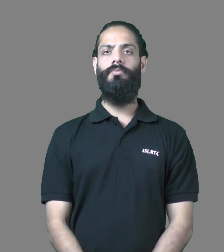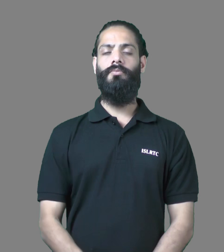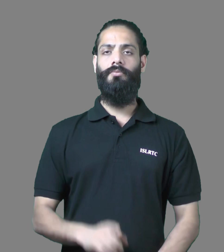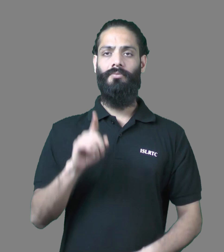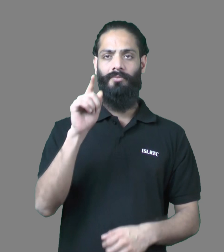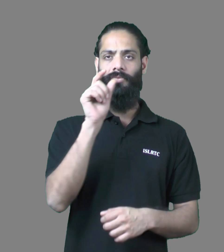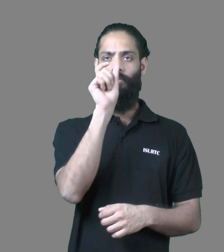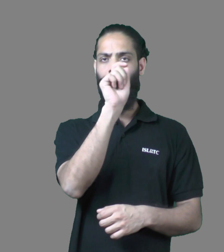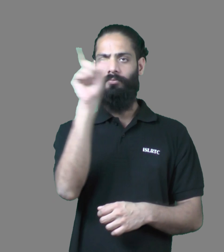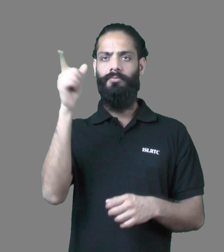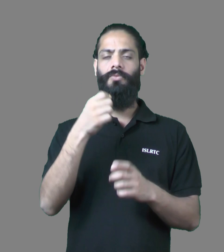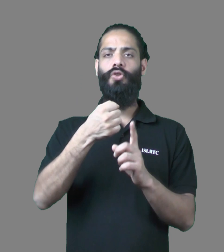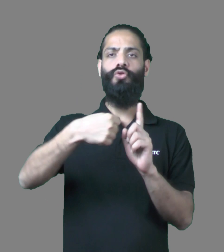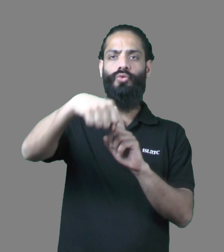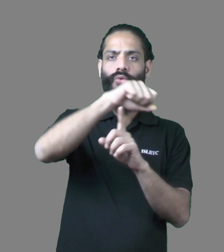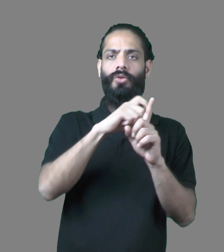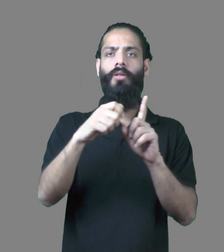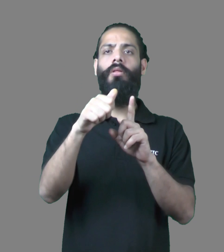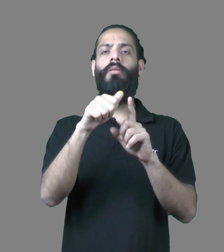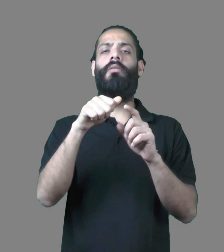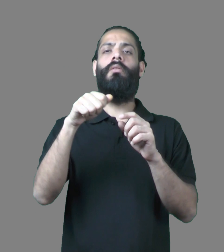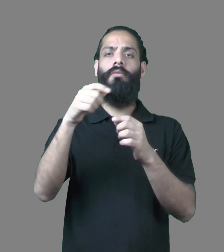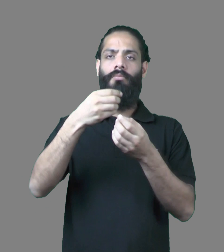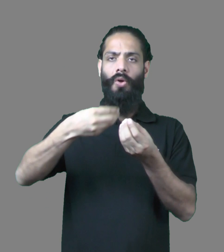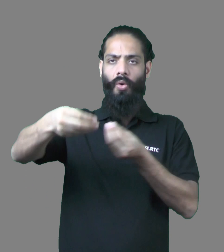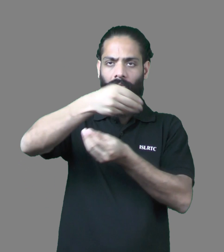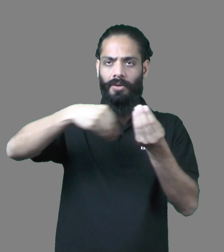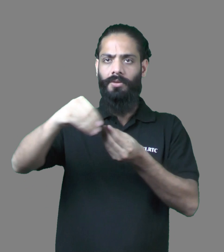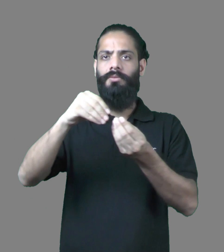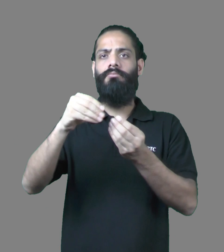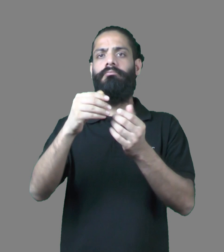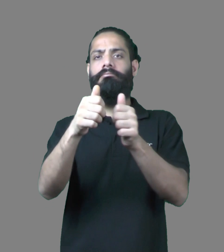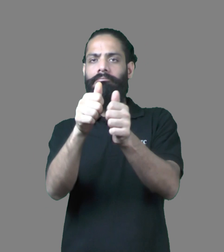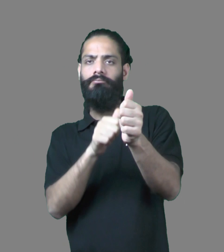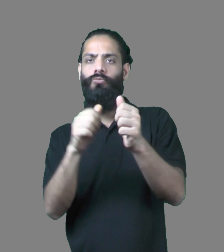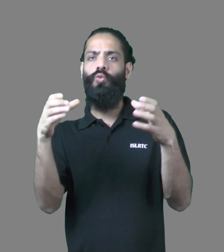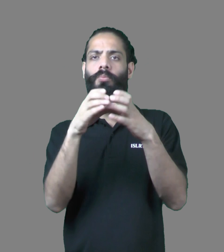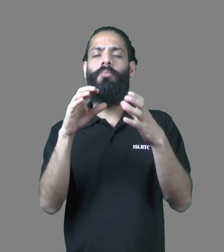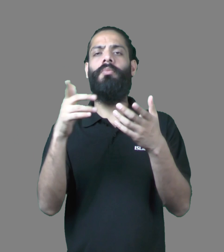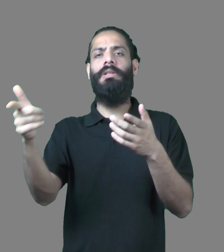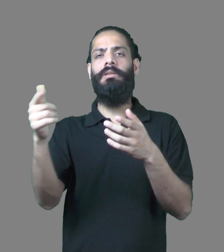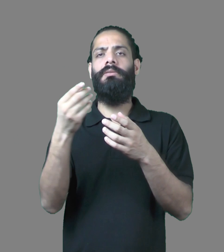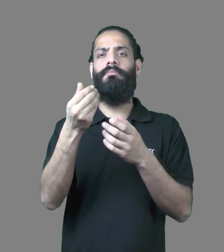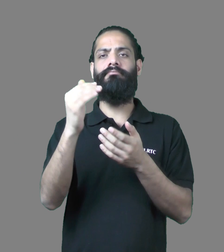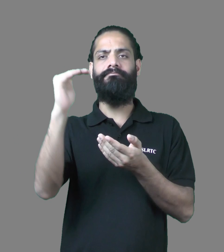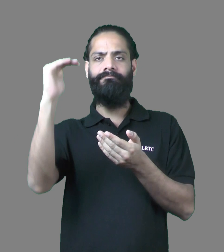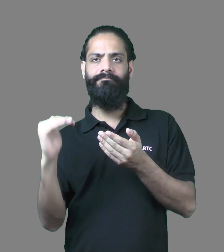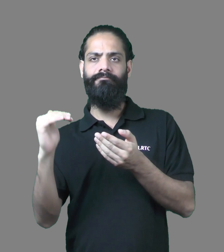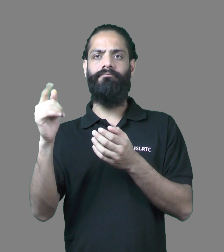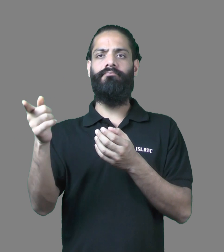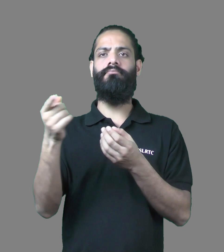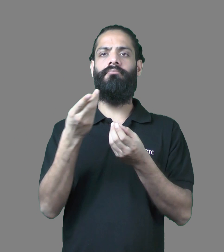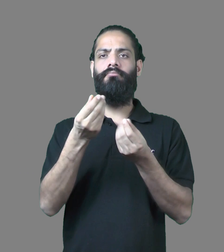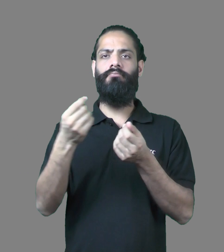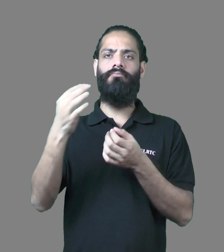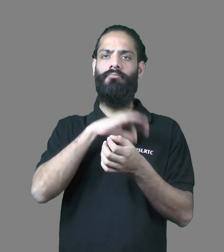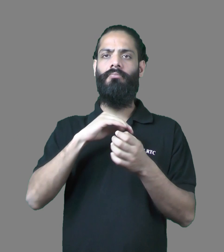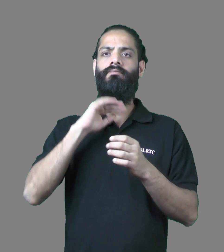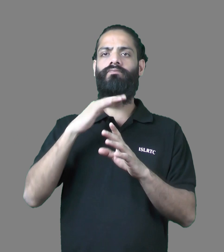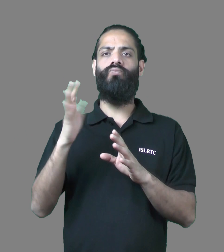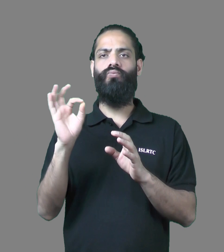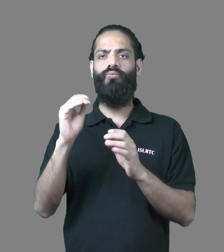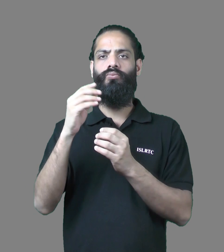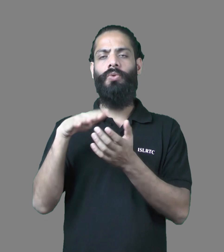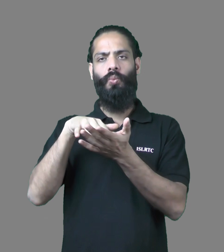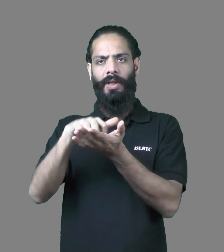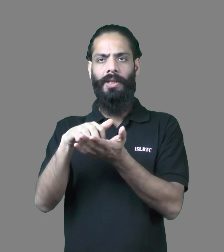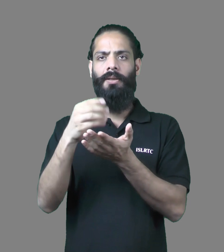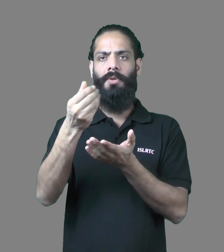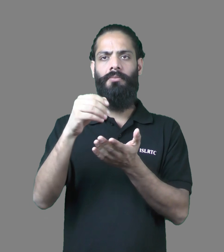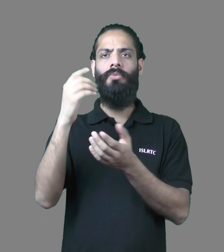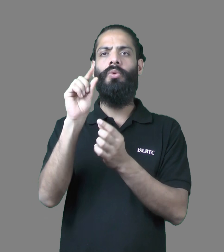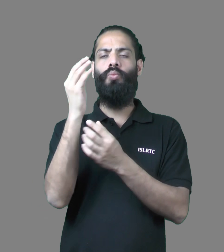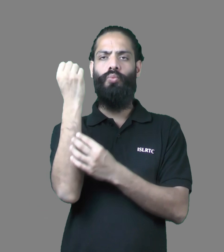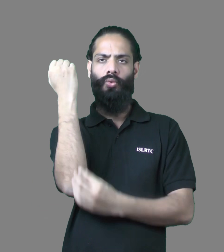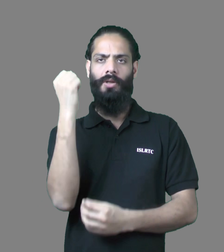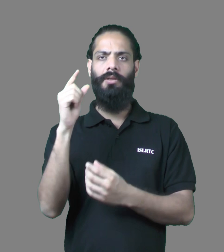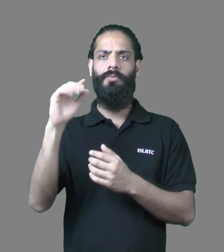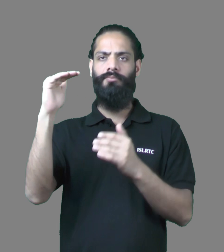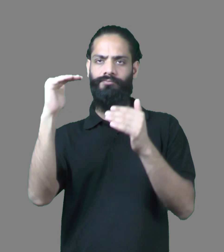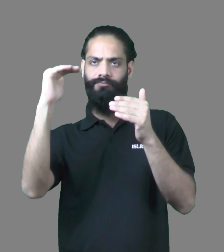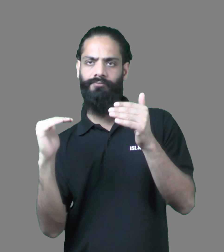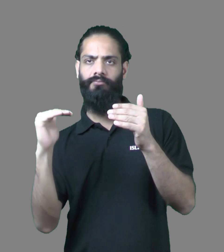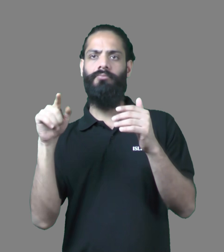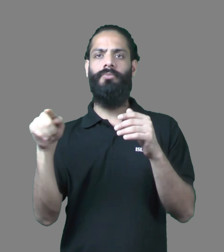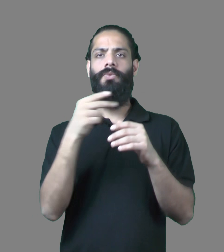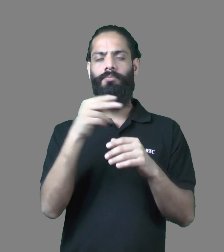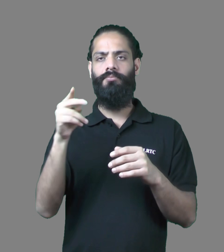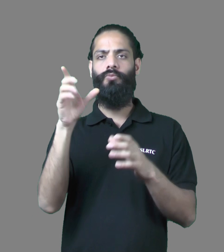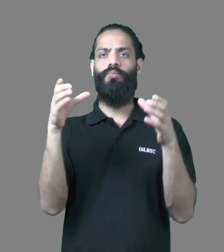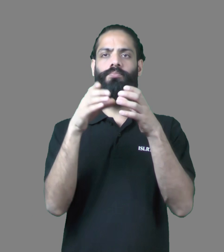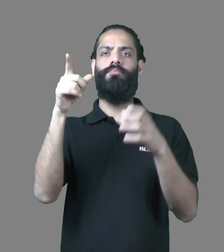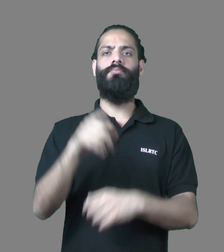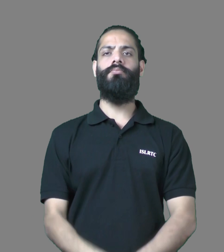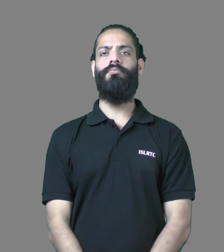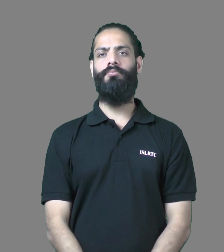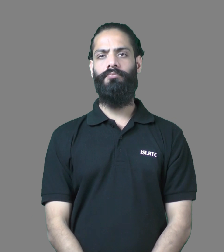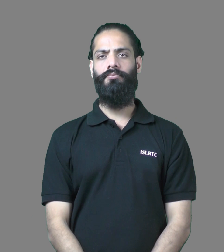Socio-Economically Disadvantaged Group (SEDG)